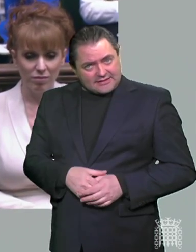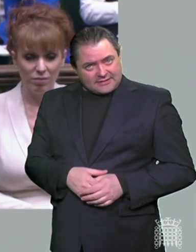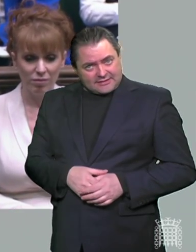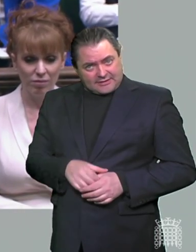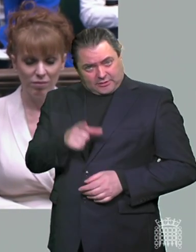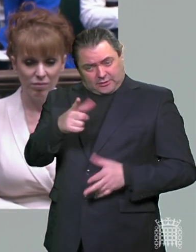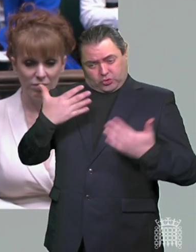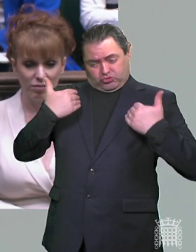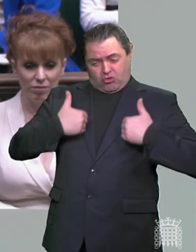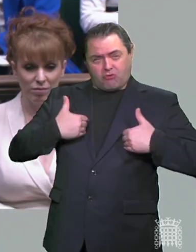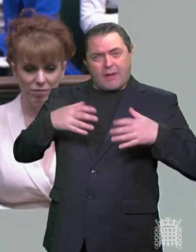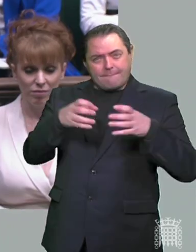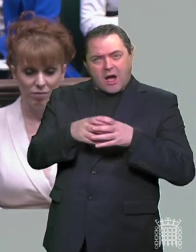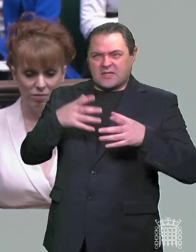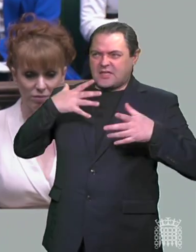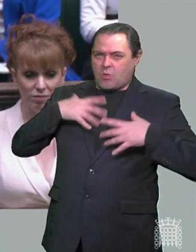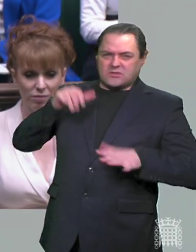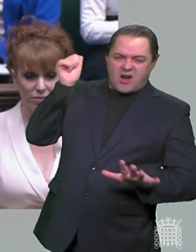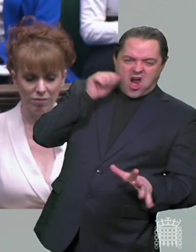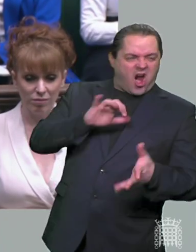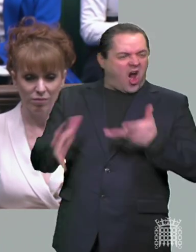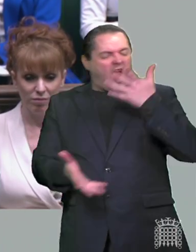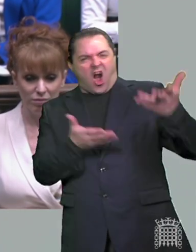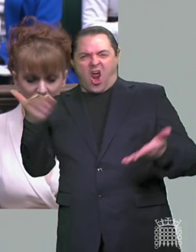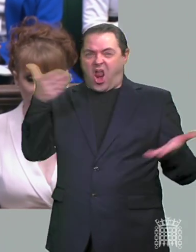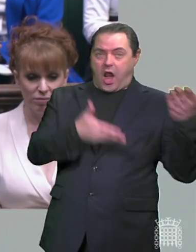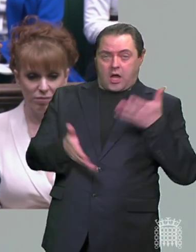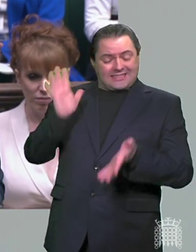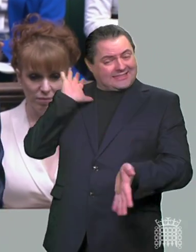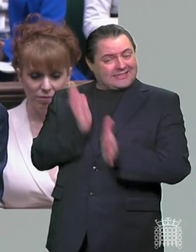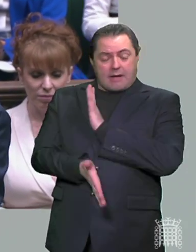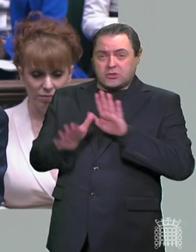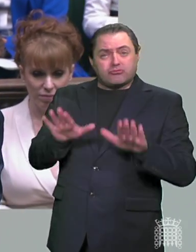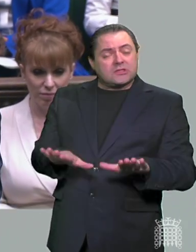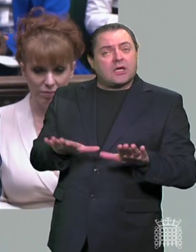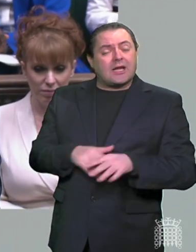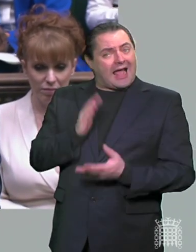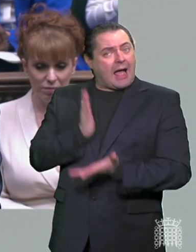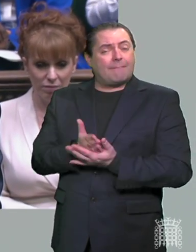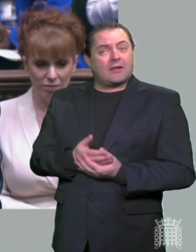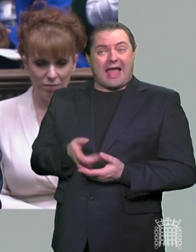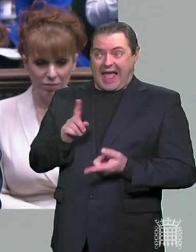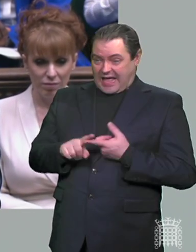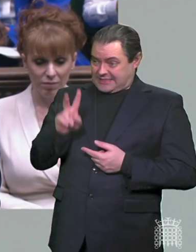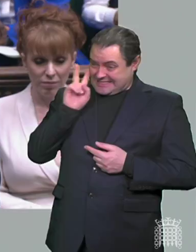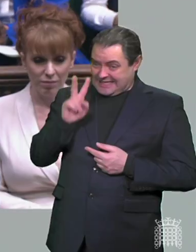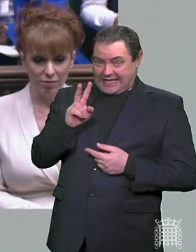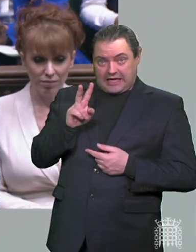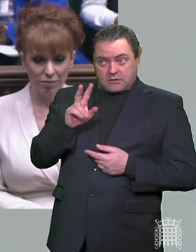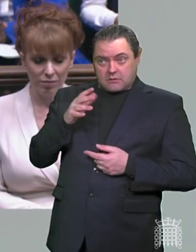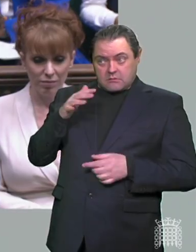The Tory party’s addiction to sleaze and scandal has done huge damage to this country, and the cost to the public keeps adding up.